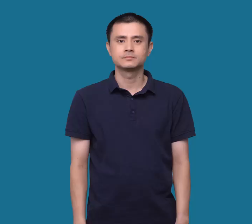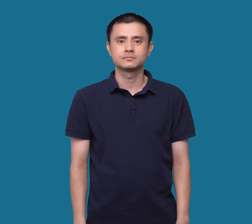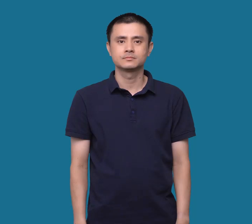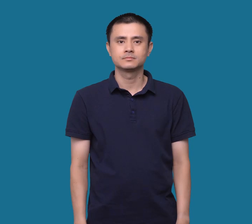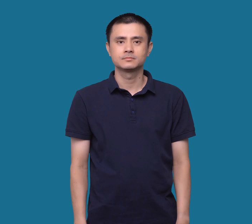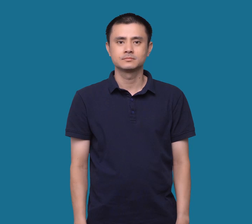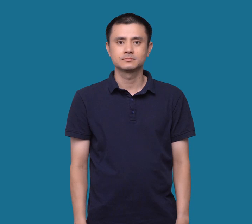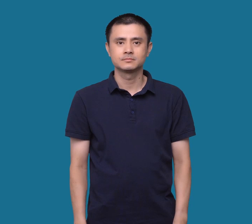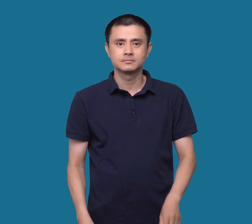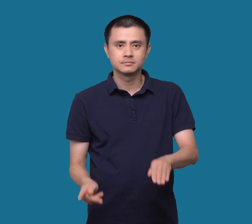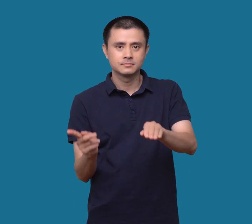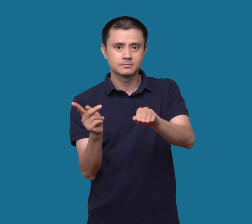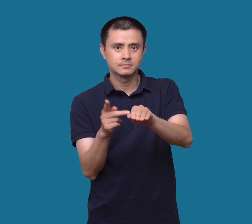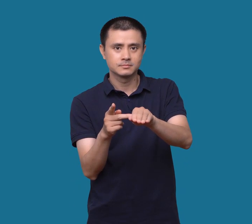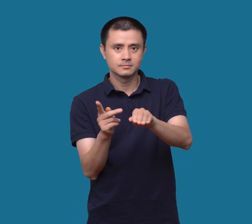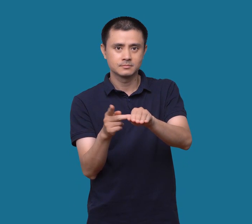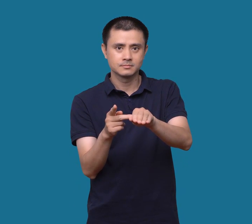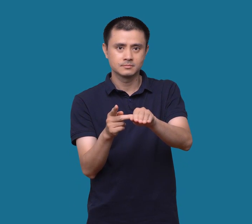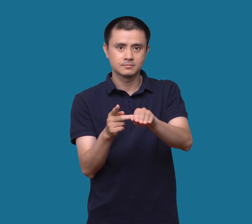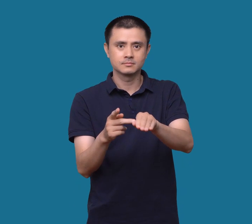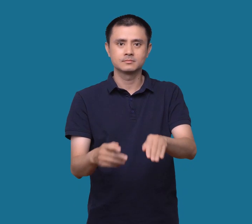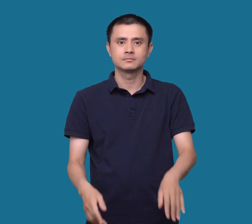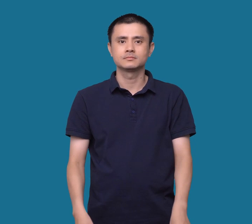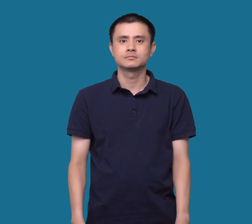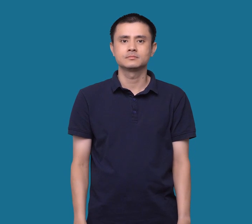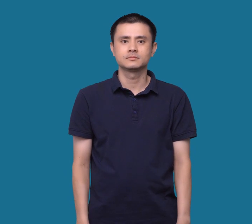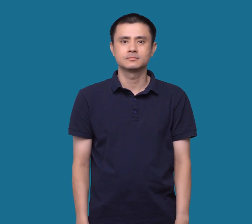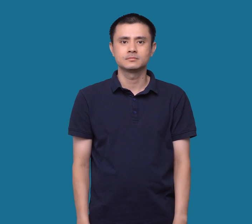xe khách